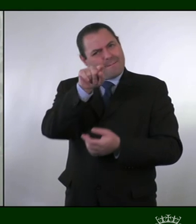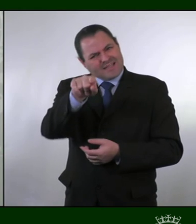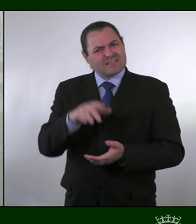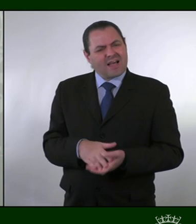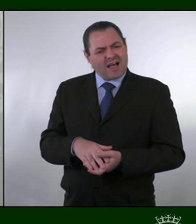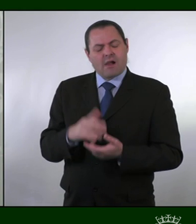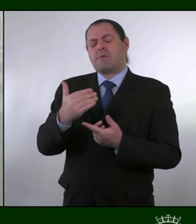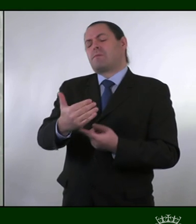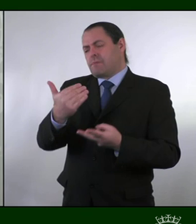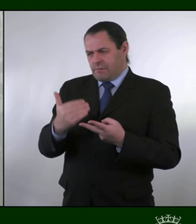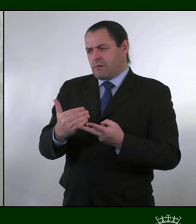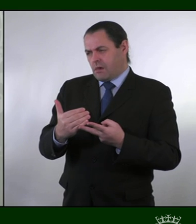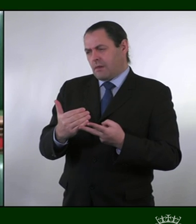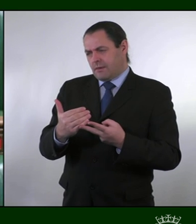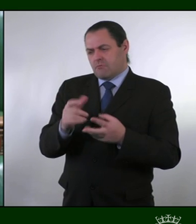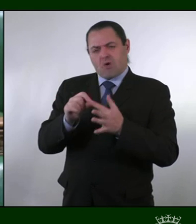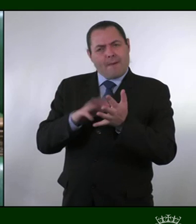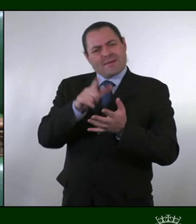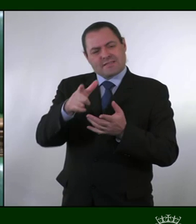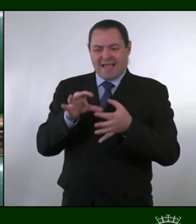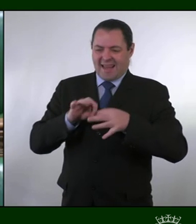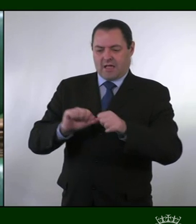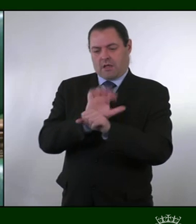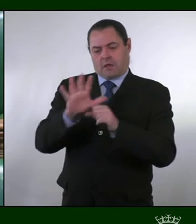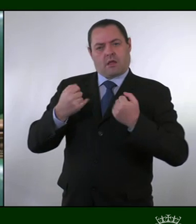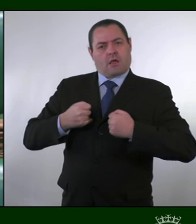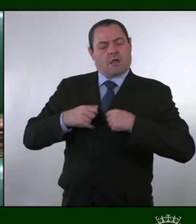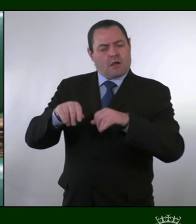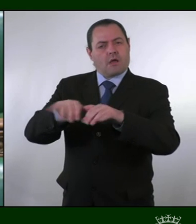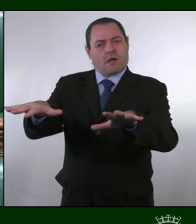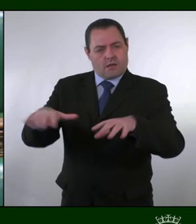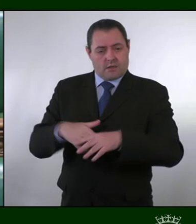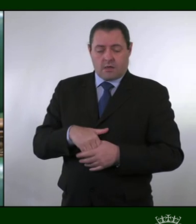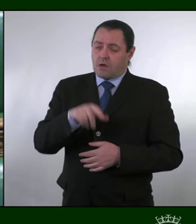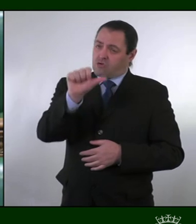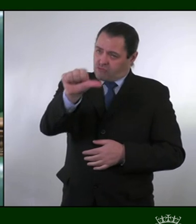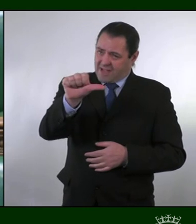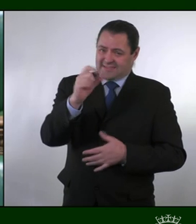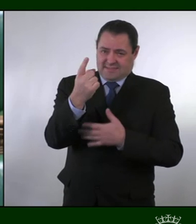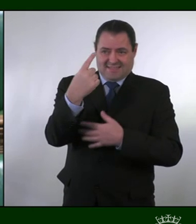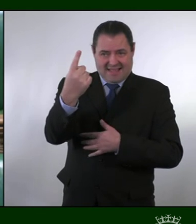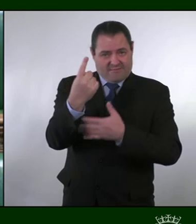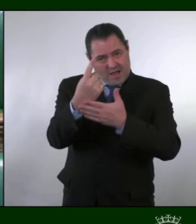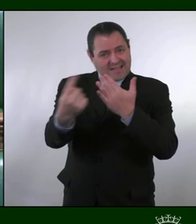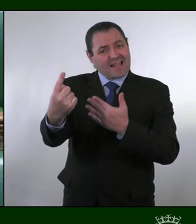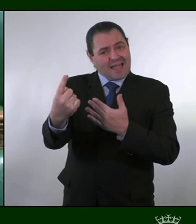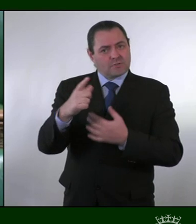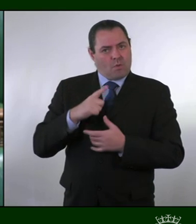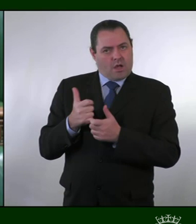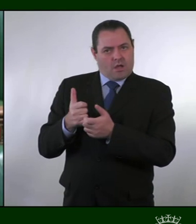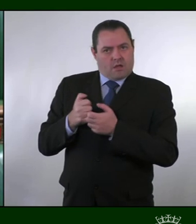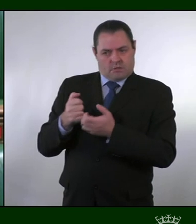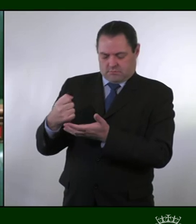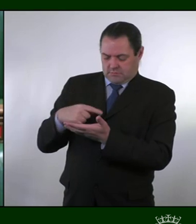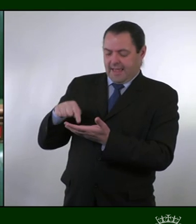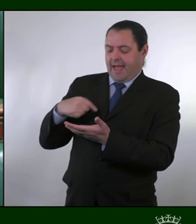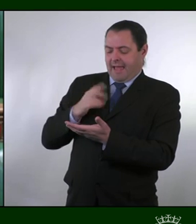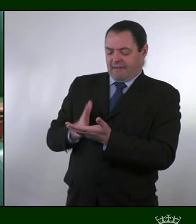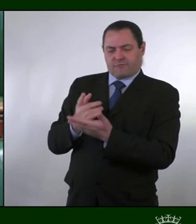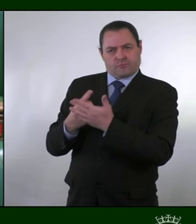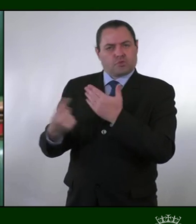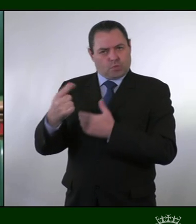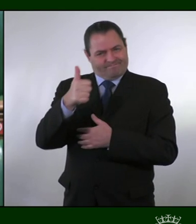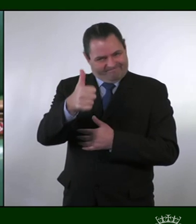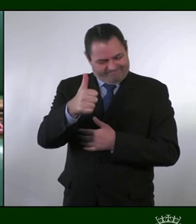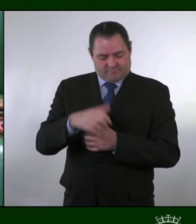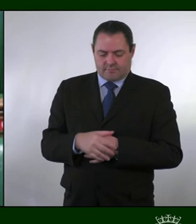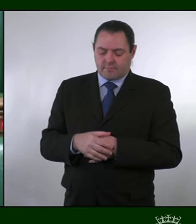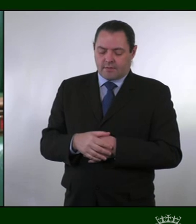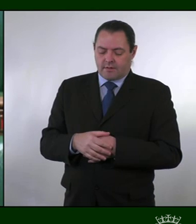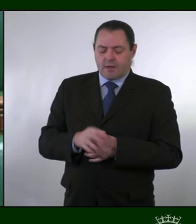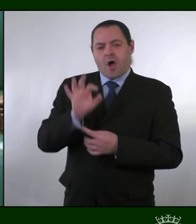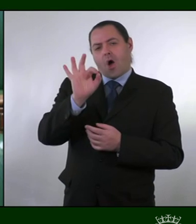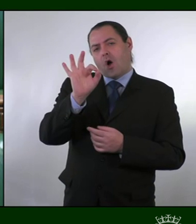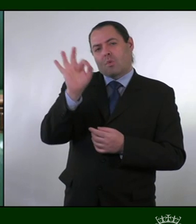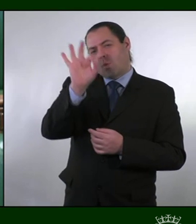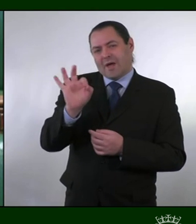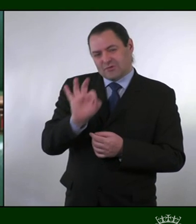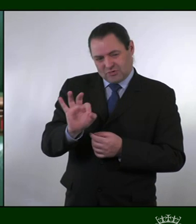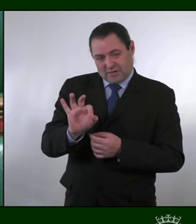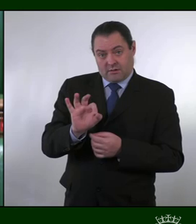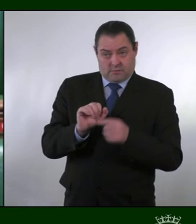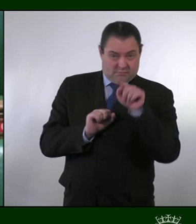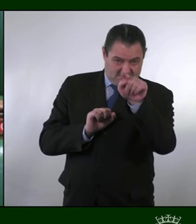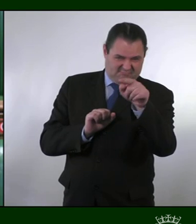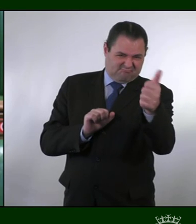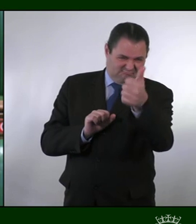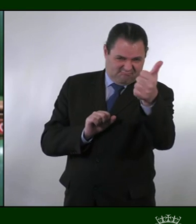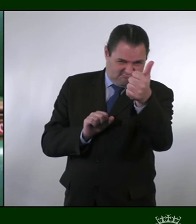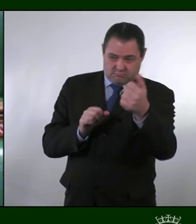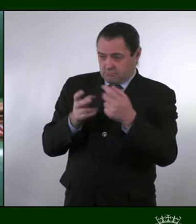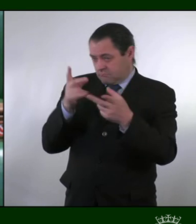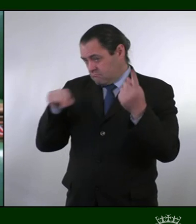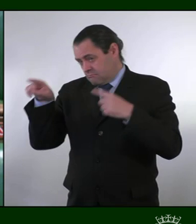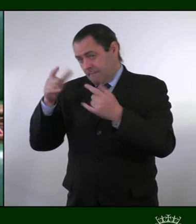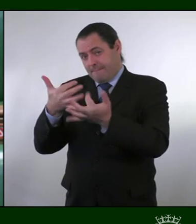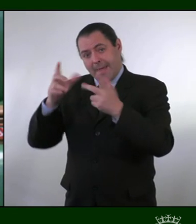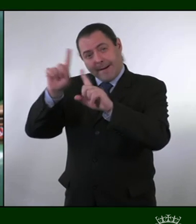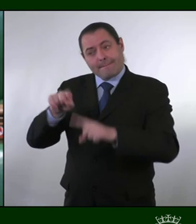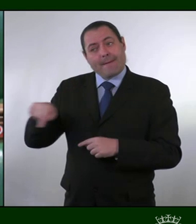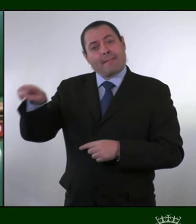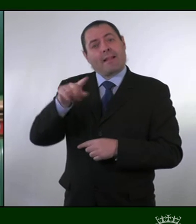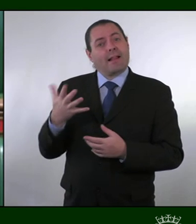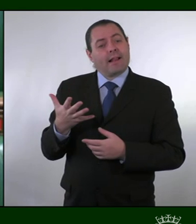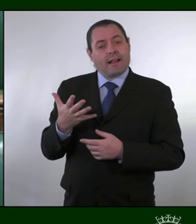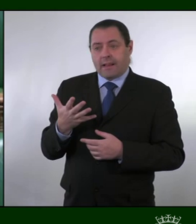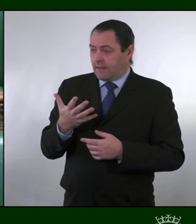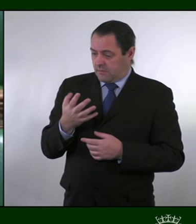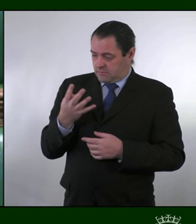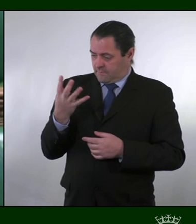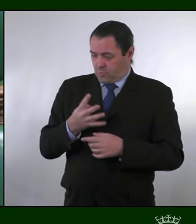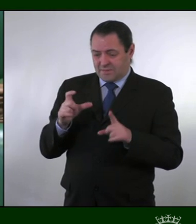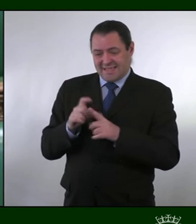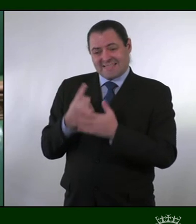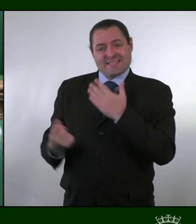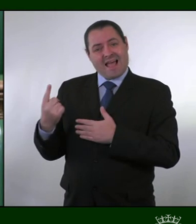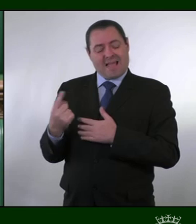Turning now to the Prime Minister’s handling of the pandemic, the Prime Minister is doing the right thing by self-isolating after being notified by track and trace, but does he think he would have been able to do so if, like so many other people across the country, all he had to rely on for the next 14 days was